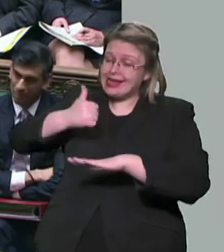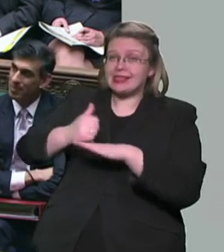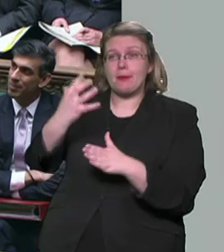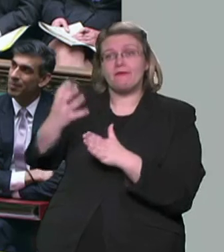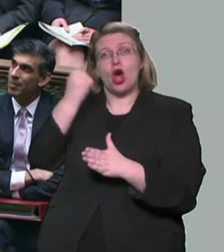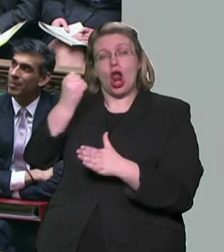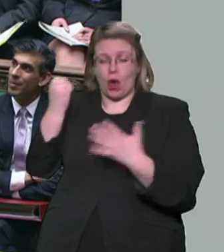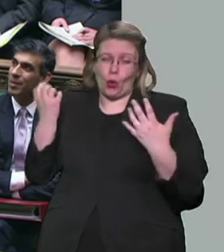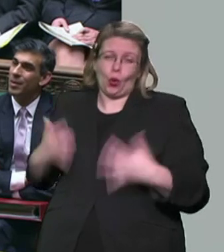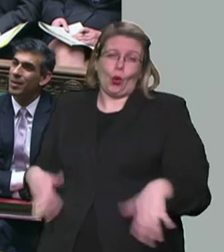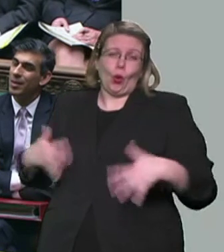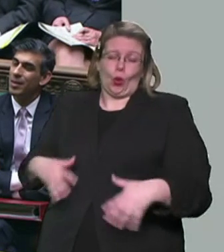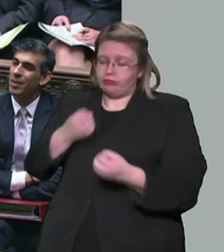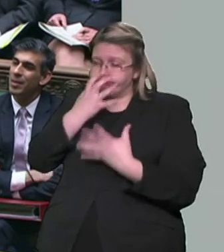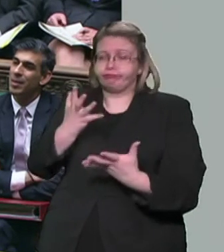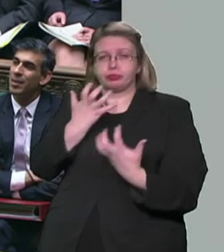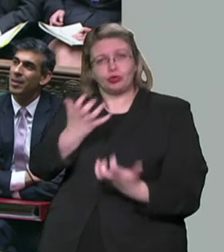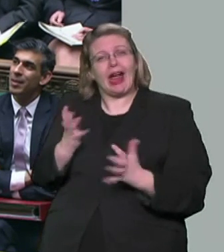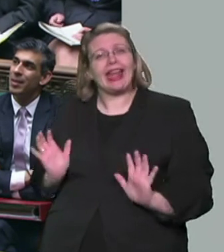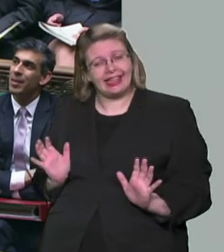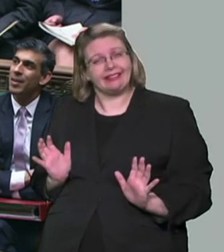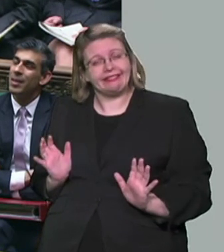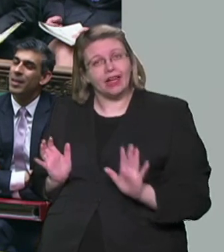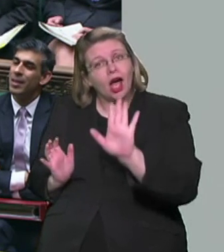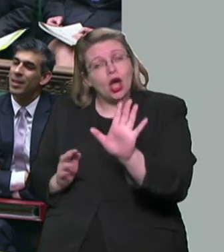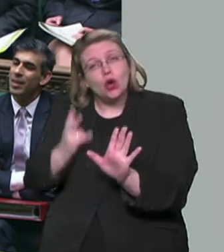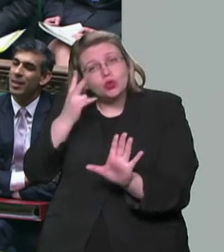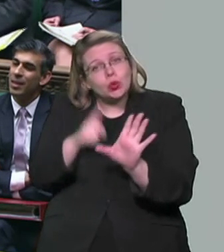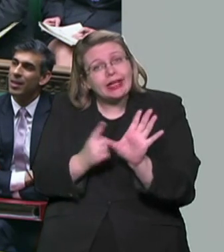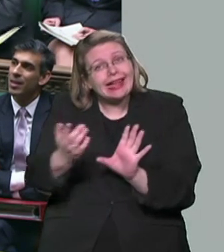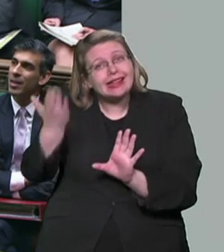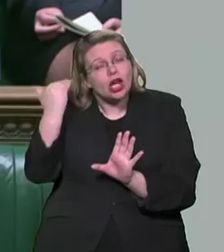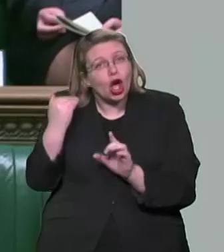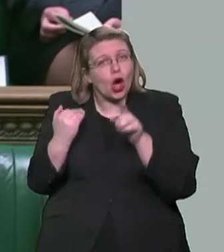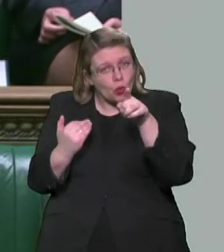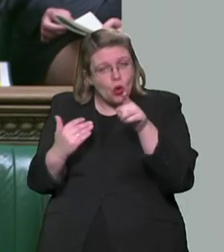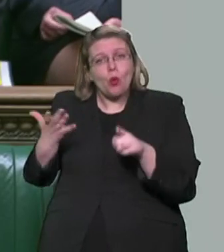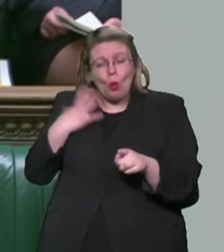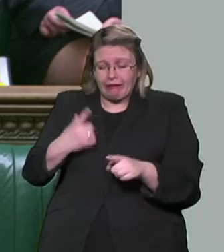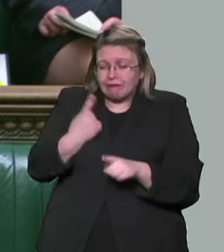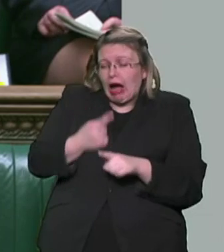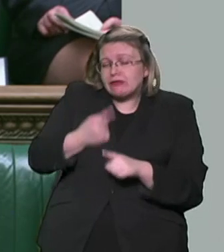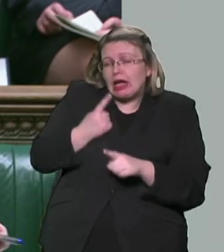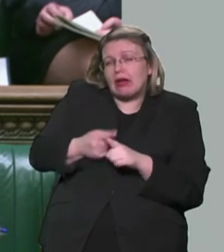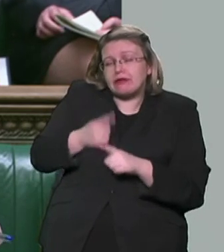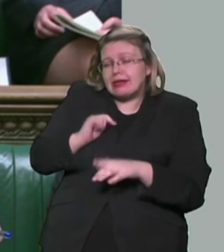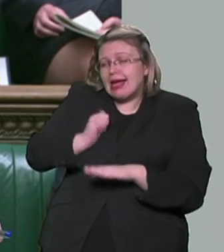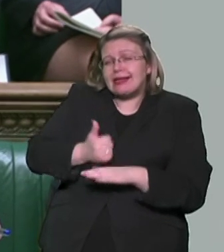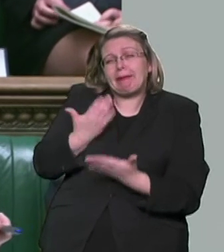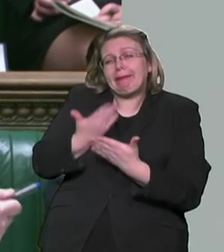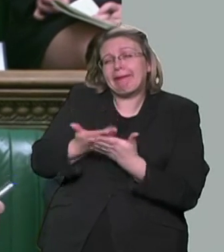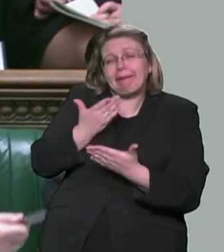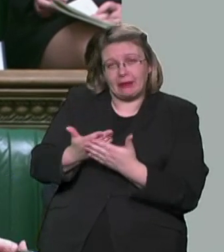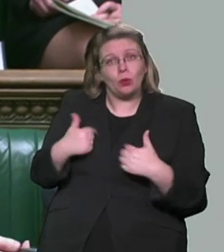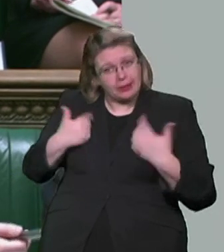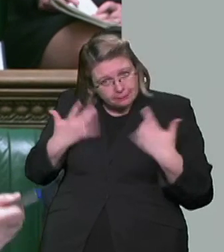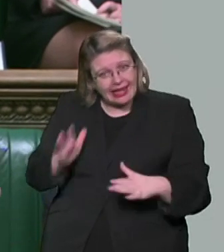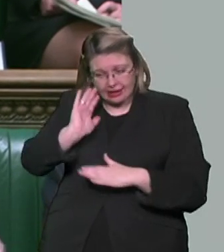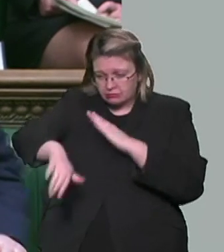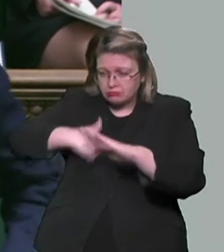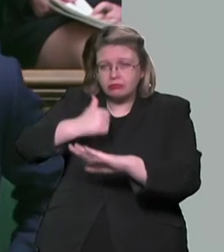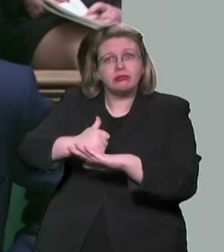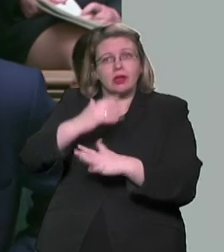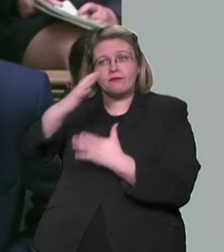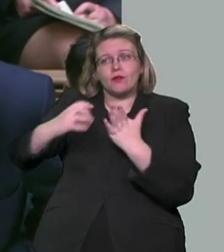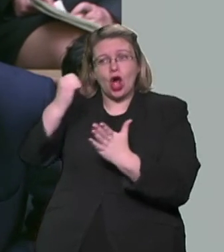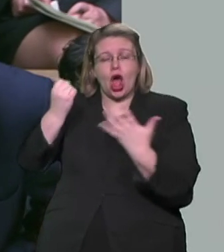I remember that, two years ago, the Opposition were yammering and clamouring for us to go faster—and we did; we produced a fantastic scheme.